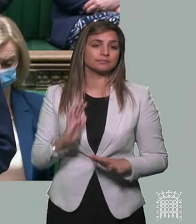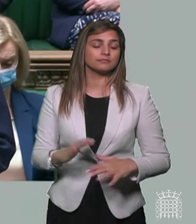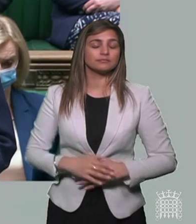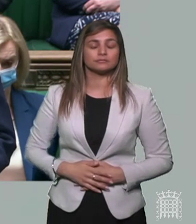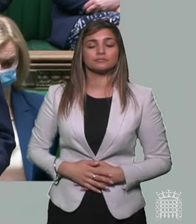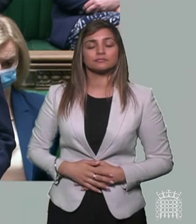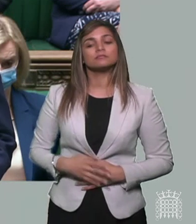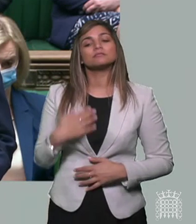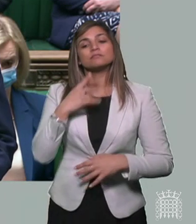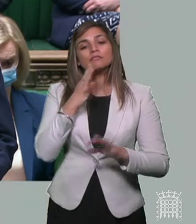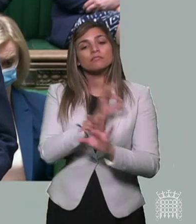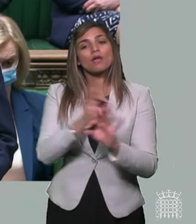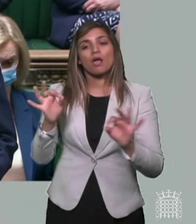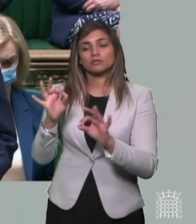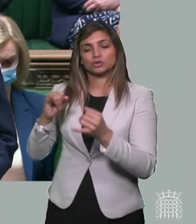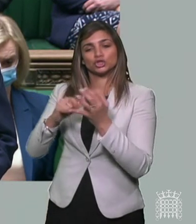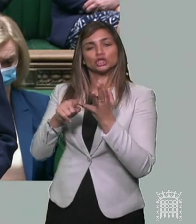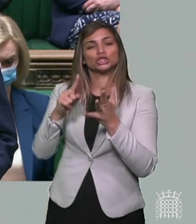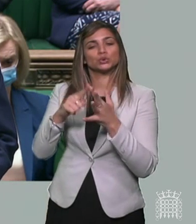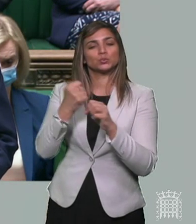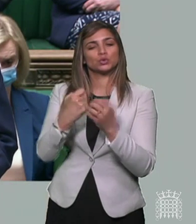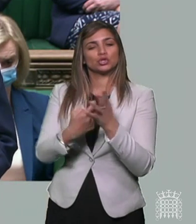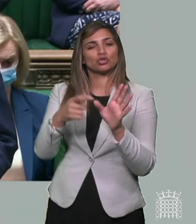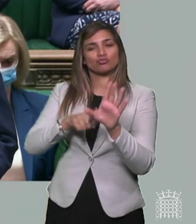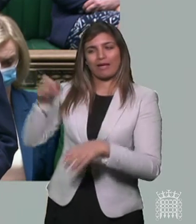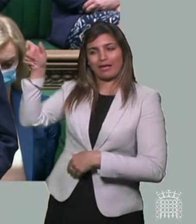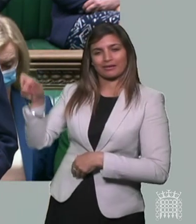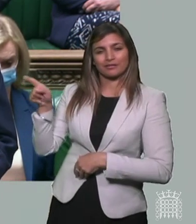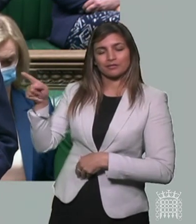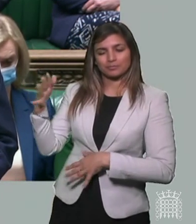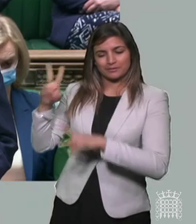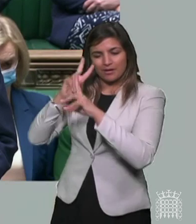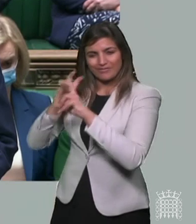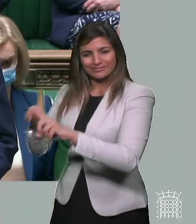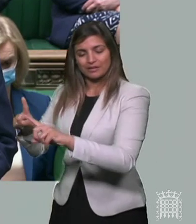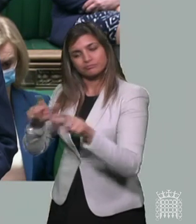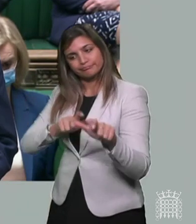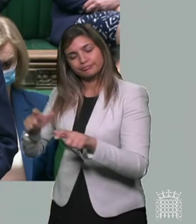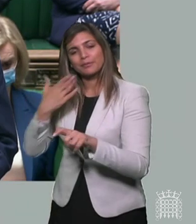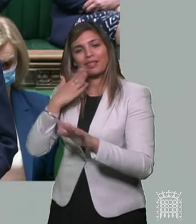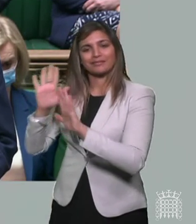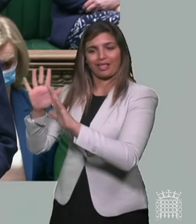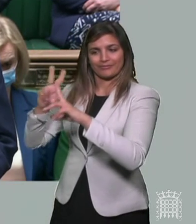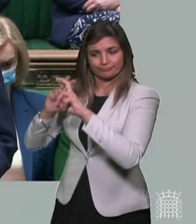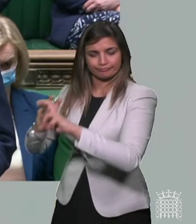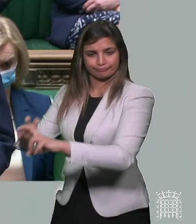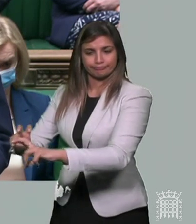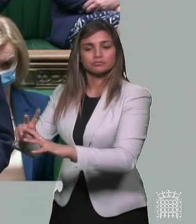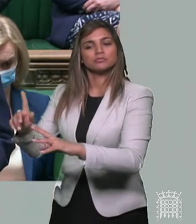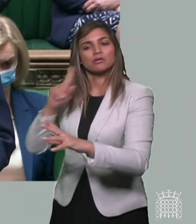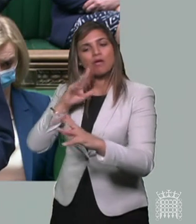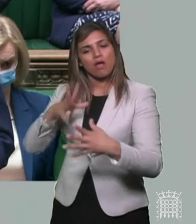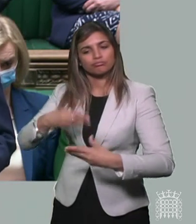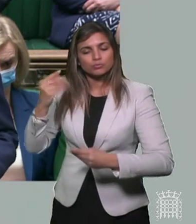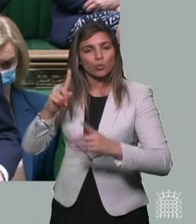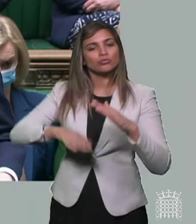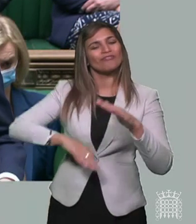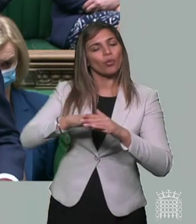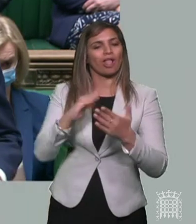All I ask is that Sue Gray be allowed to complete her inquiry into that day and several others, so that the full facts can be established.